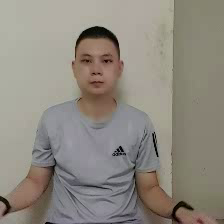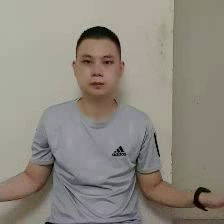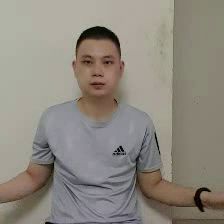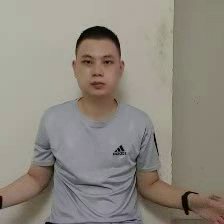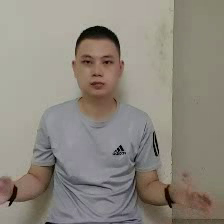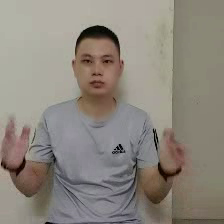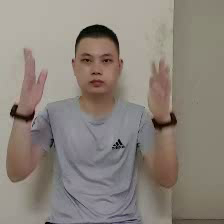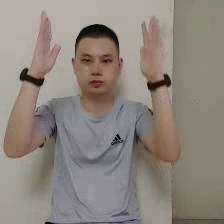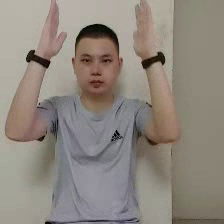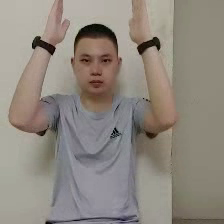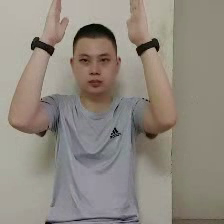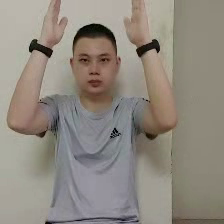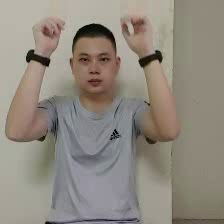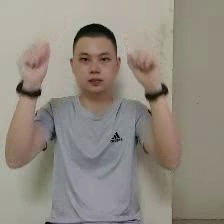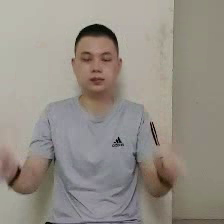Chạy